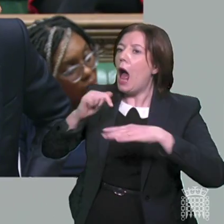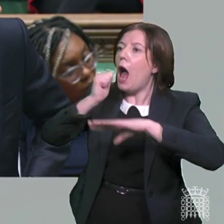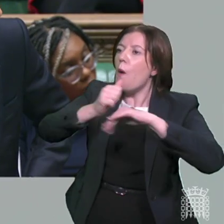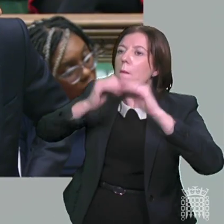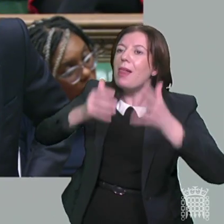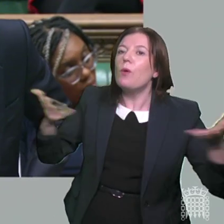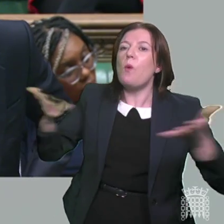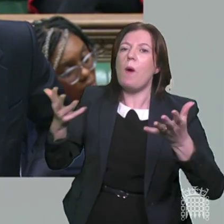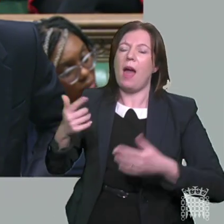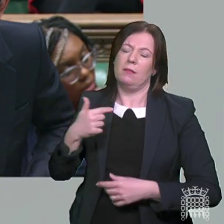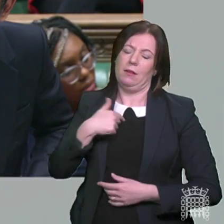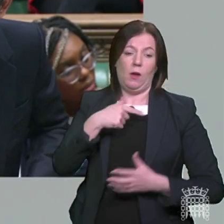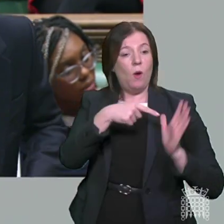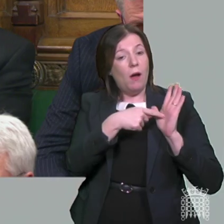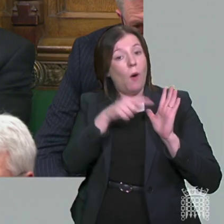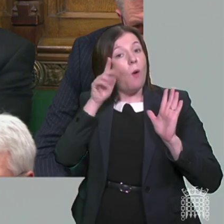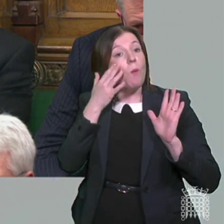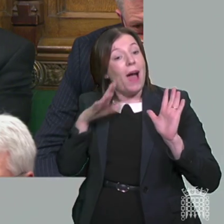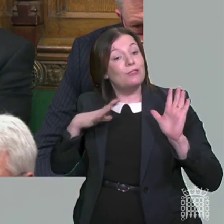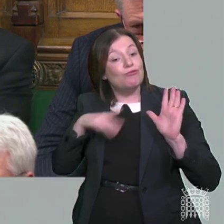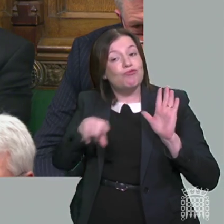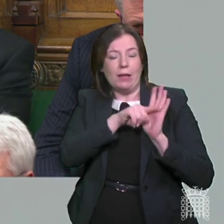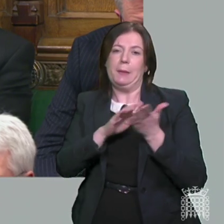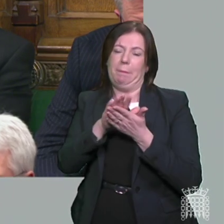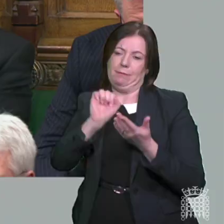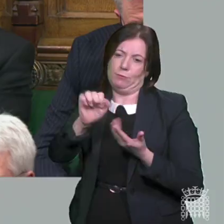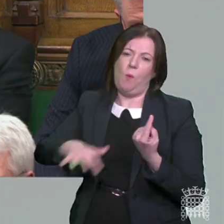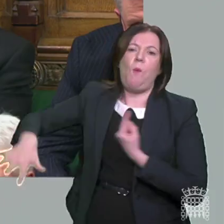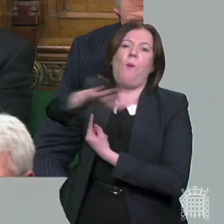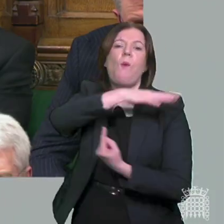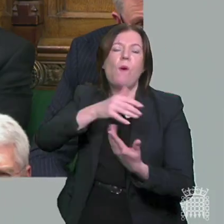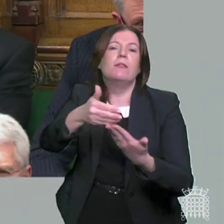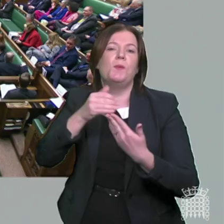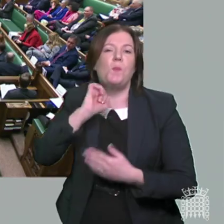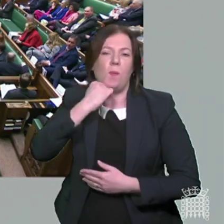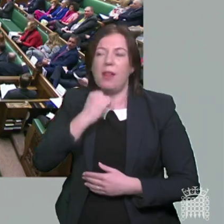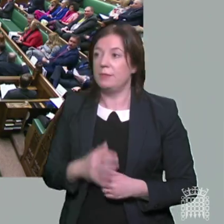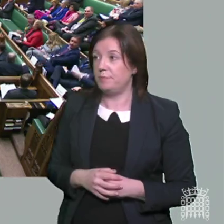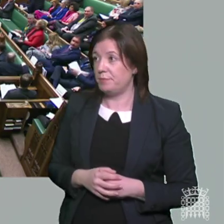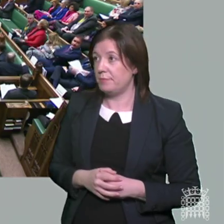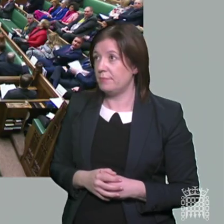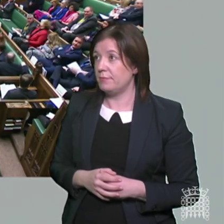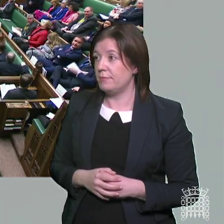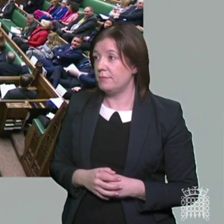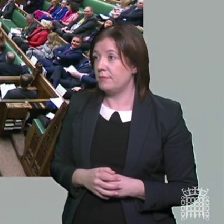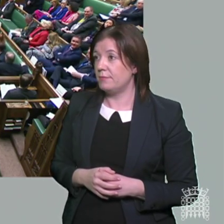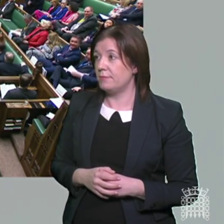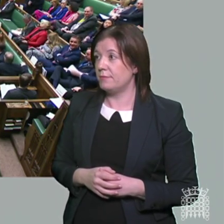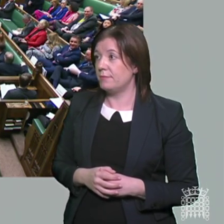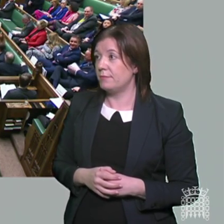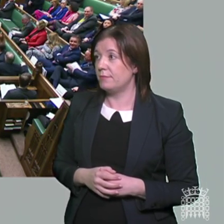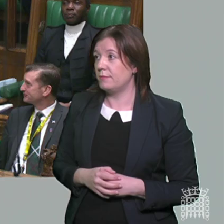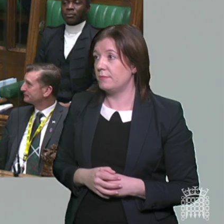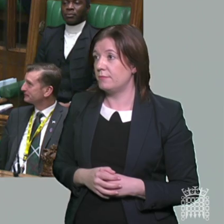His local community and others will benefit from those protections as we keep our local areas beautiful.